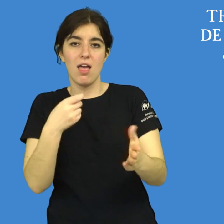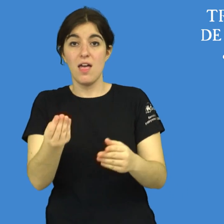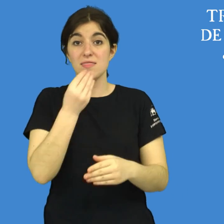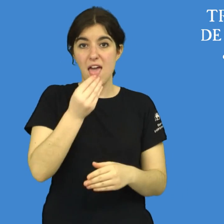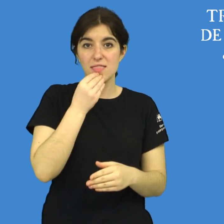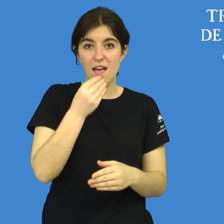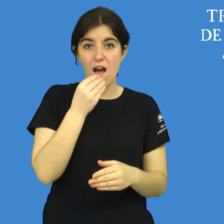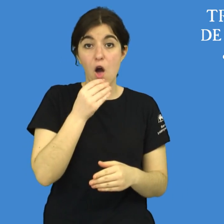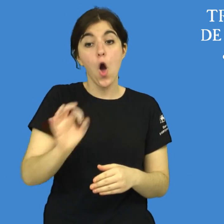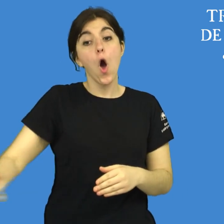comer